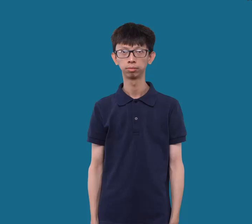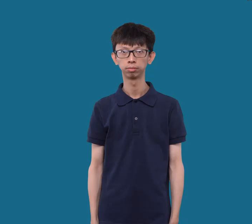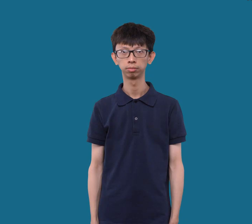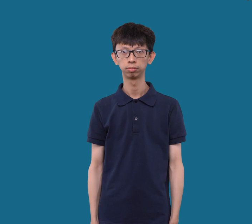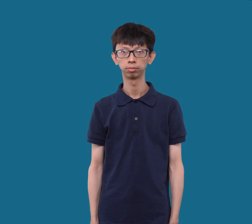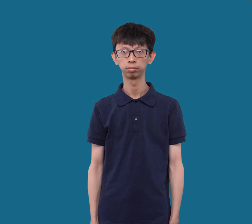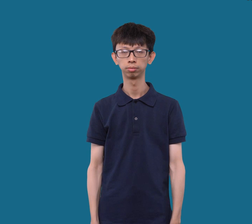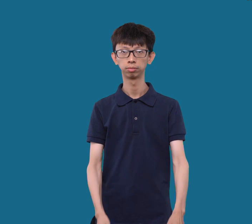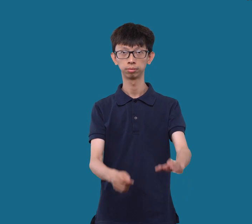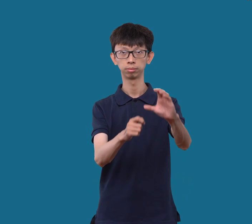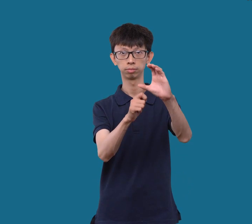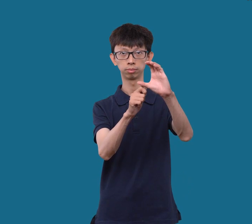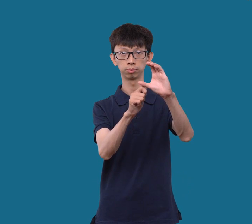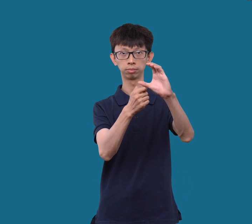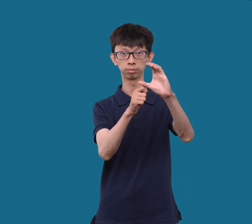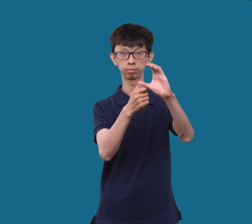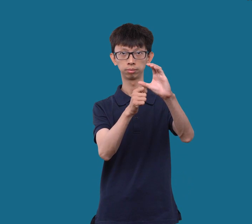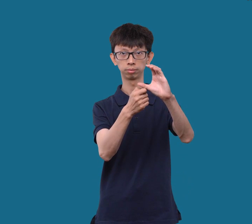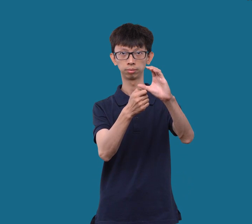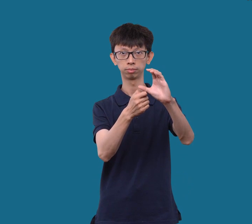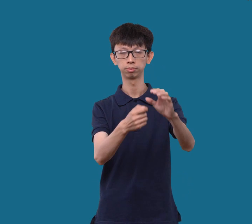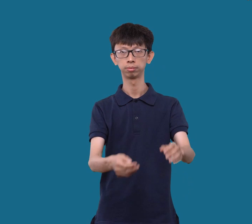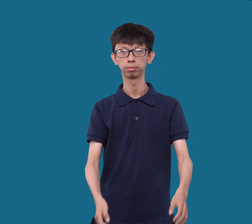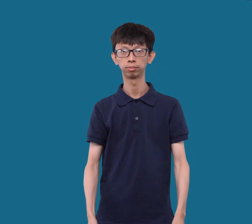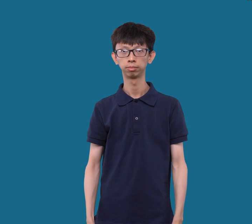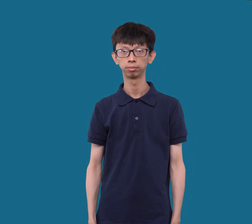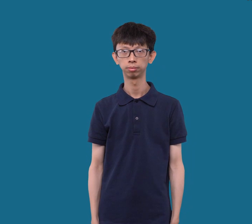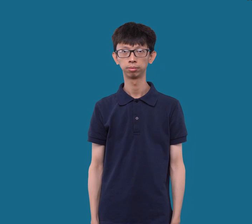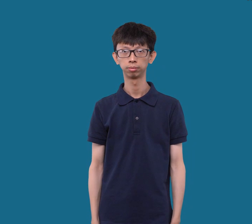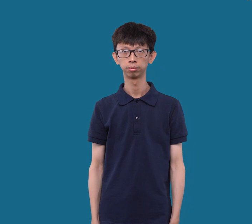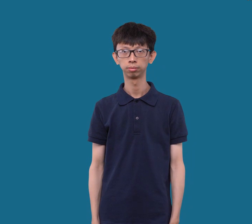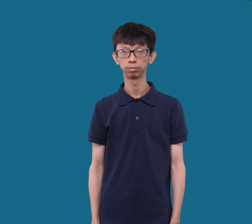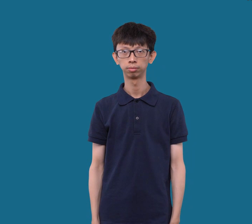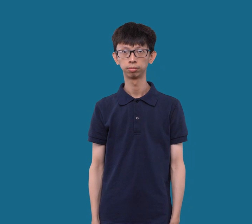khoá (cái khóa)